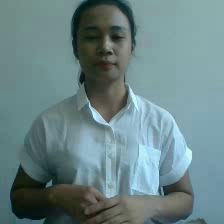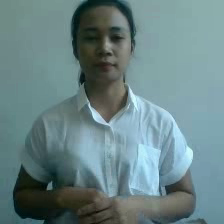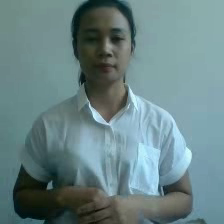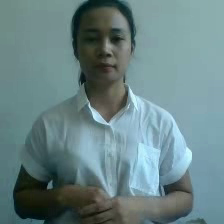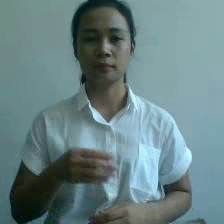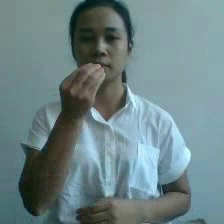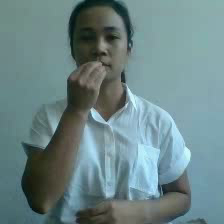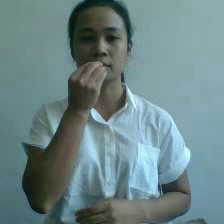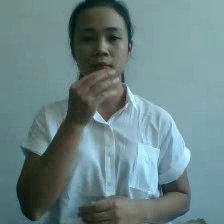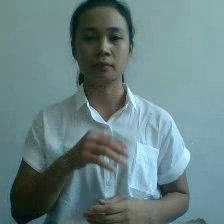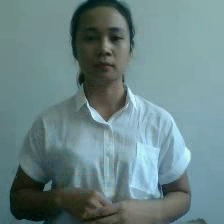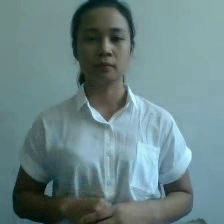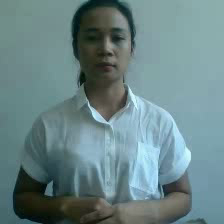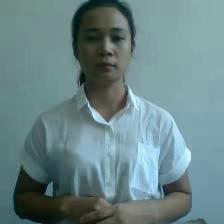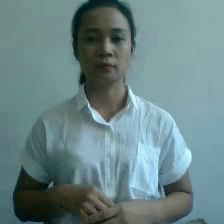Ăn